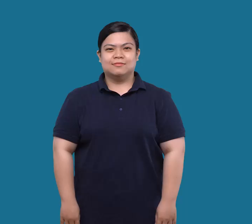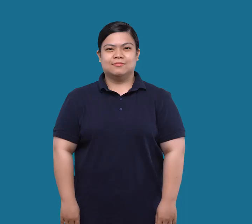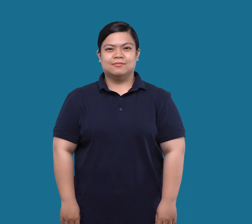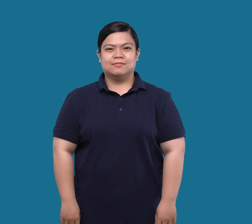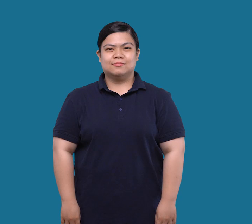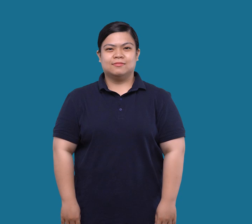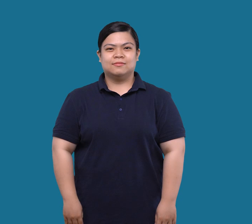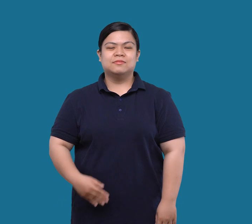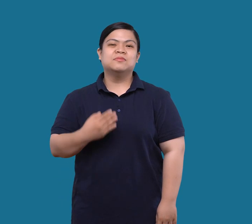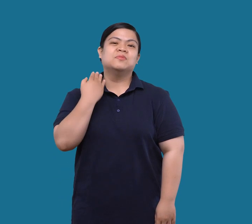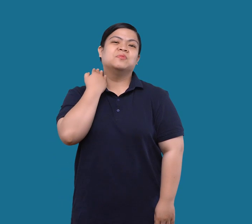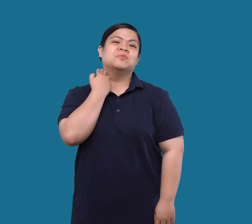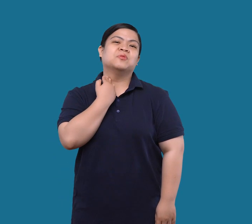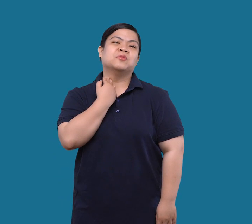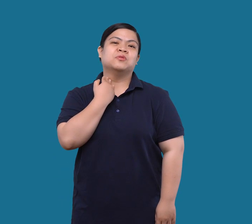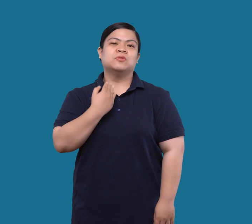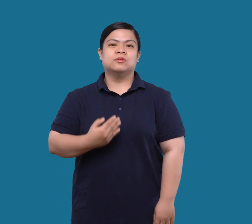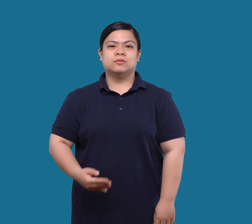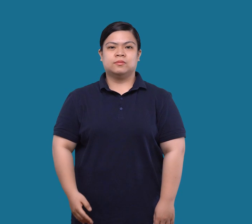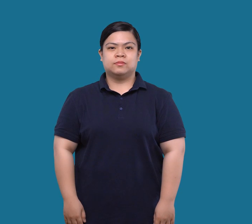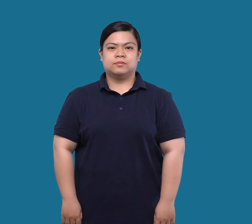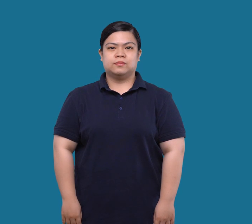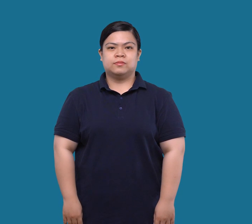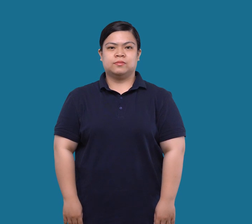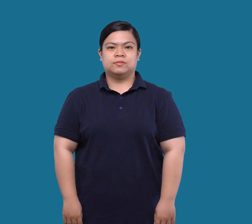phẫu thuật cổ